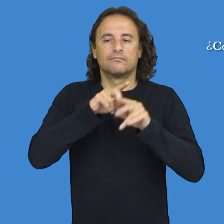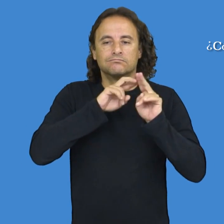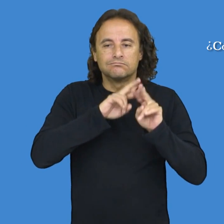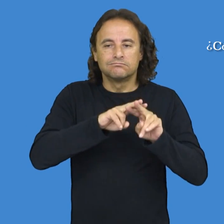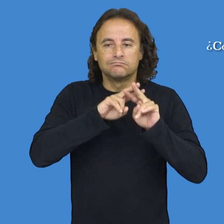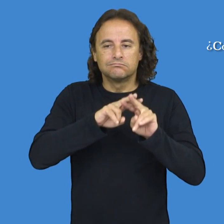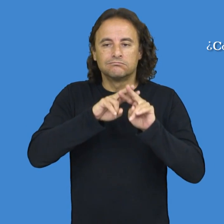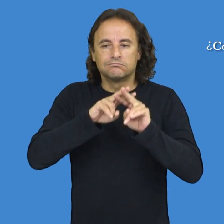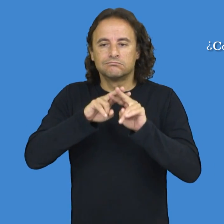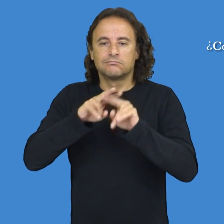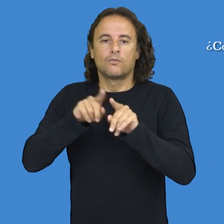revisar